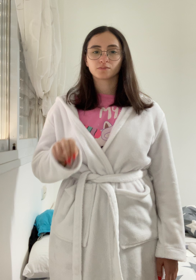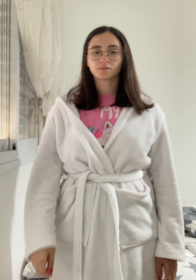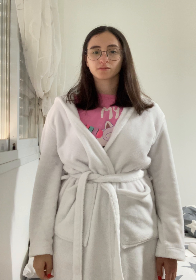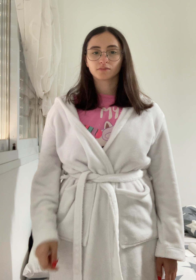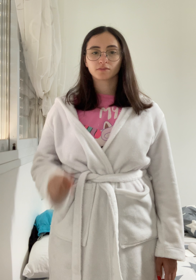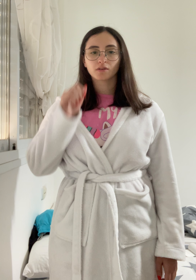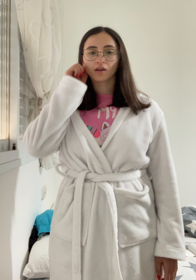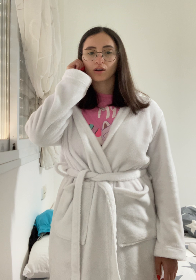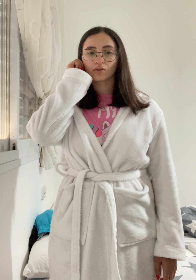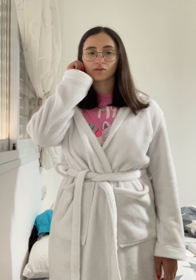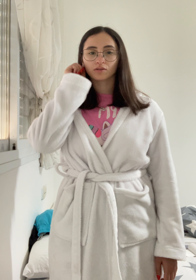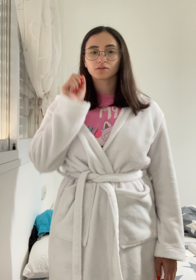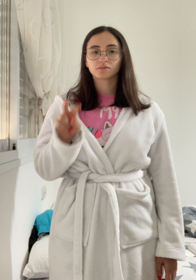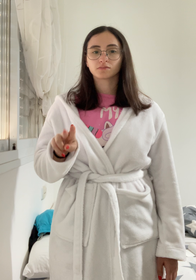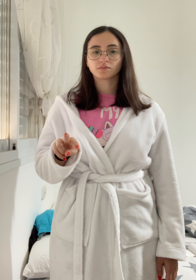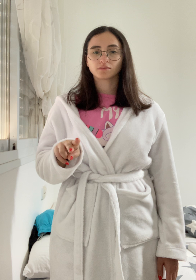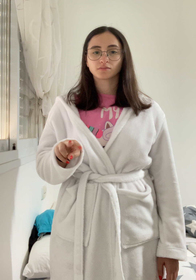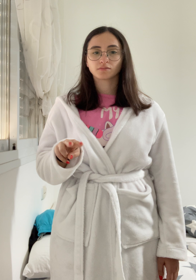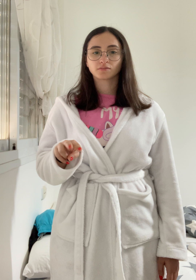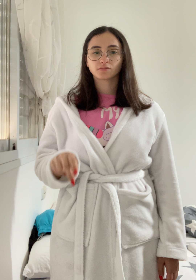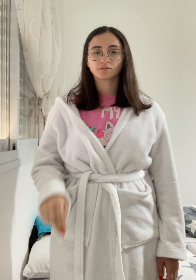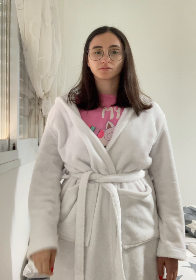אחות